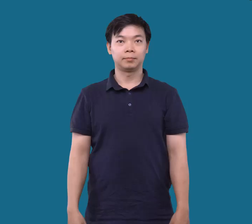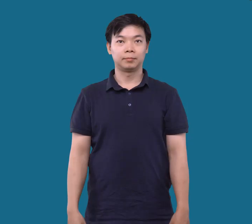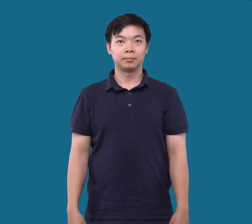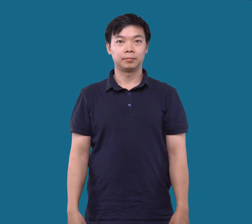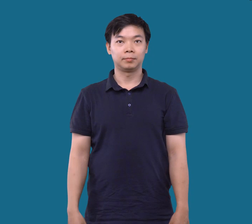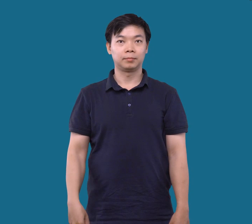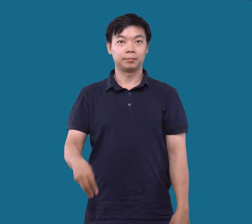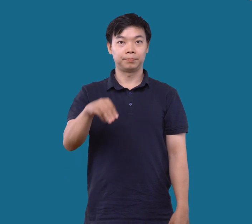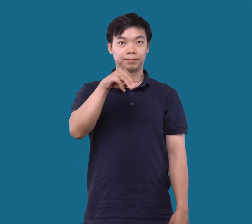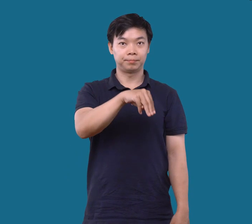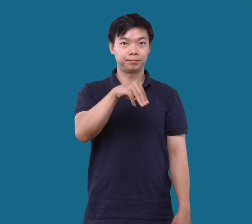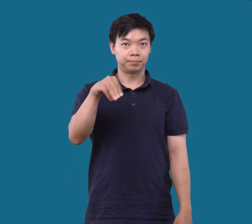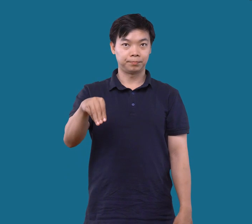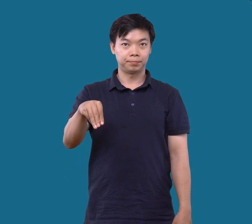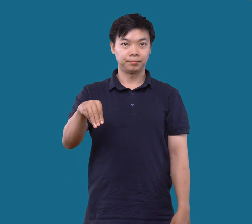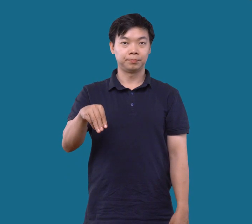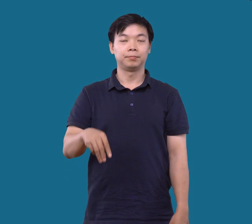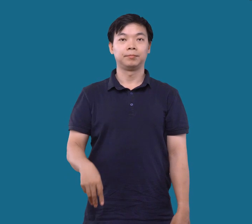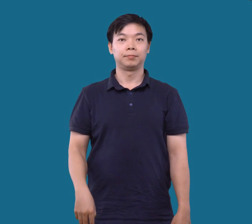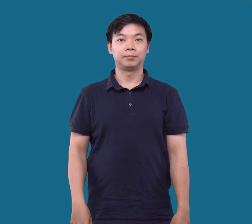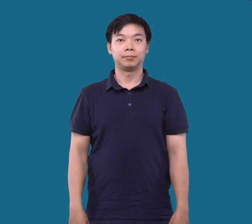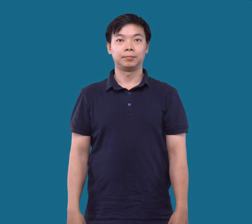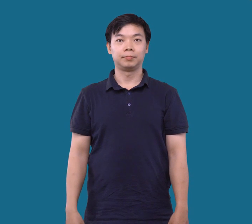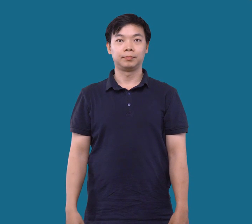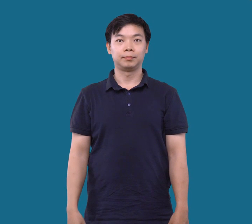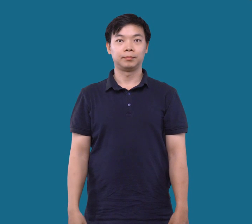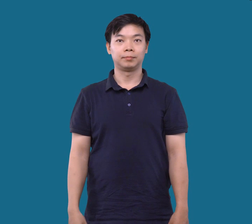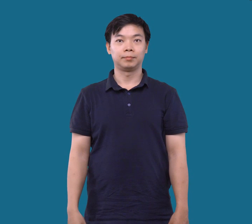mi-li-mét (mm)